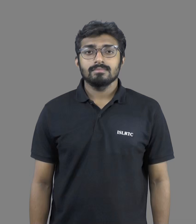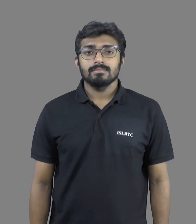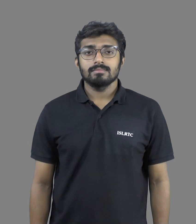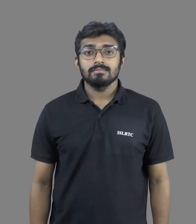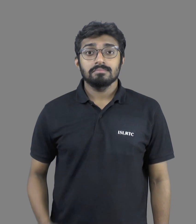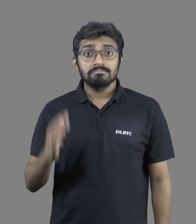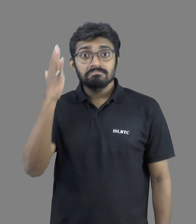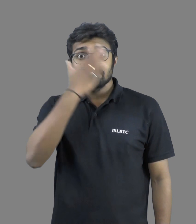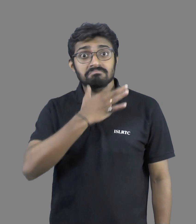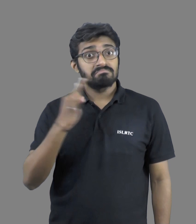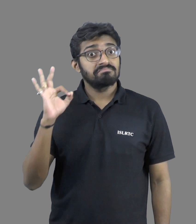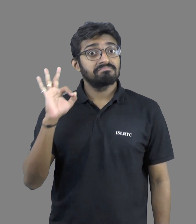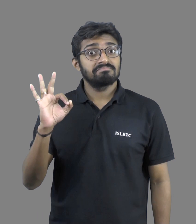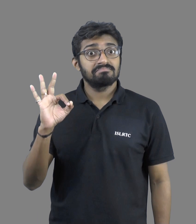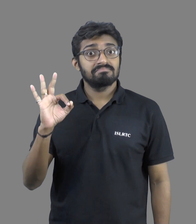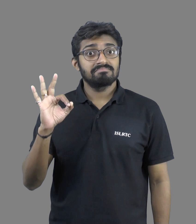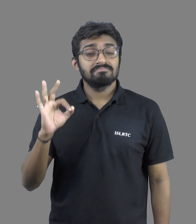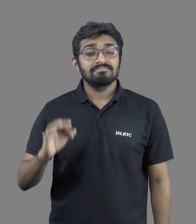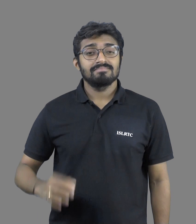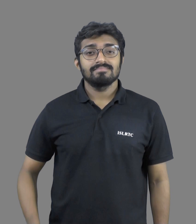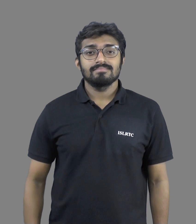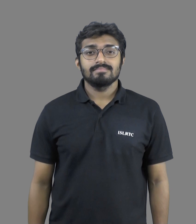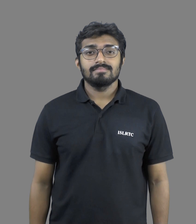Handsome